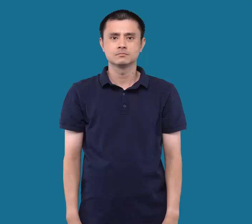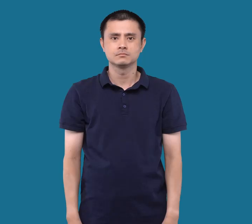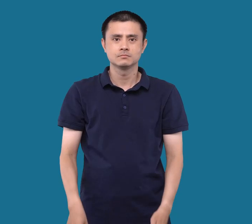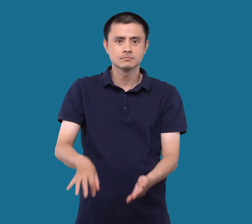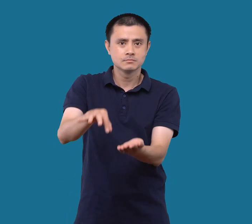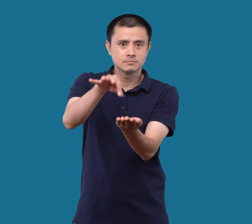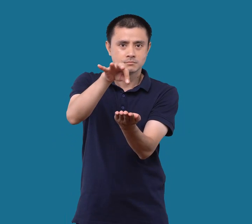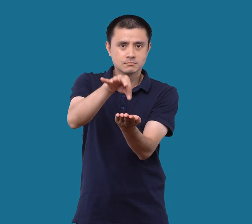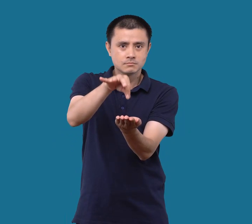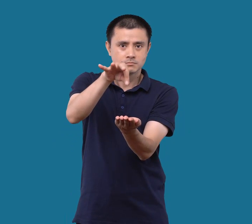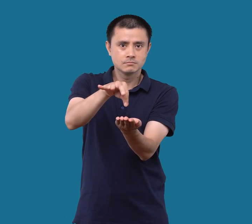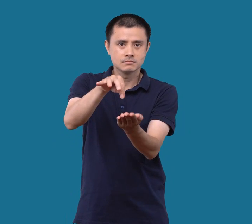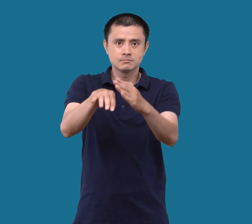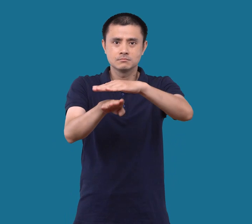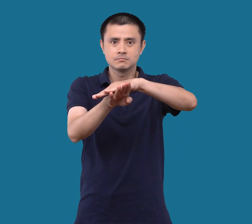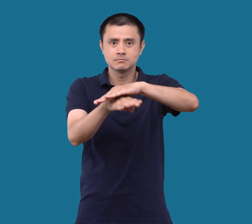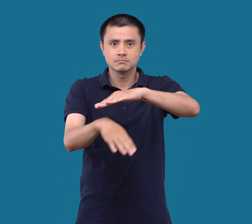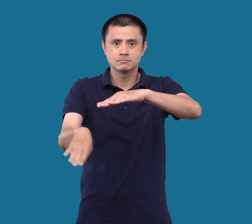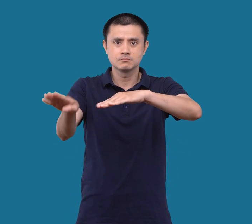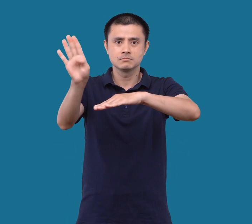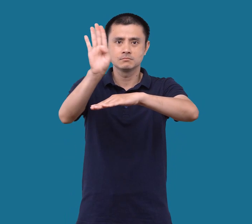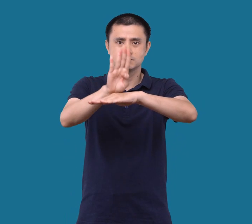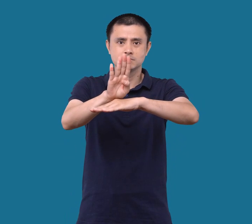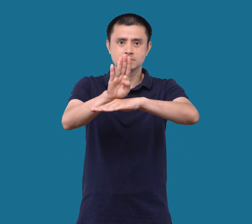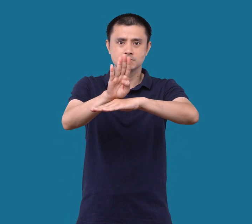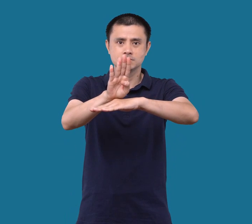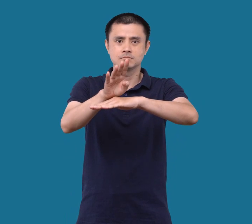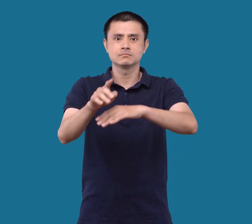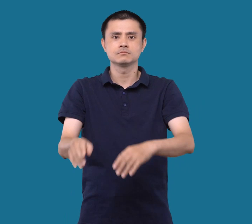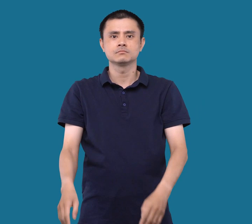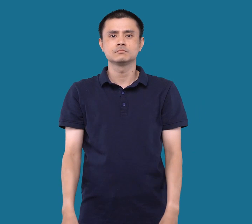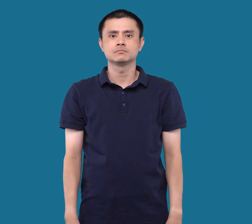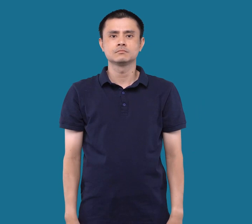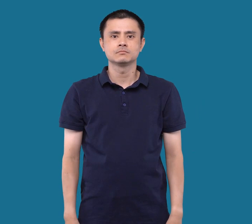chợ nổi Cái Bè